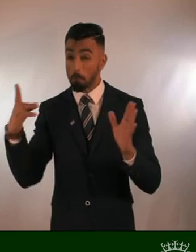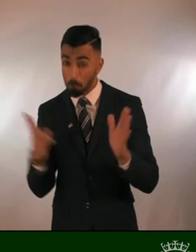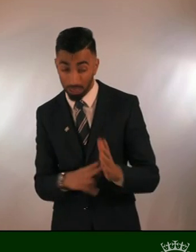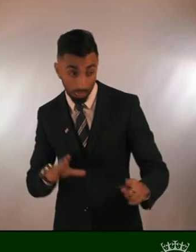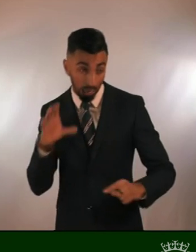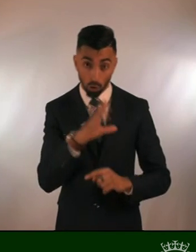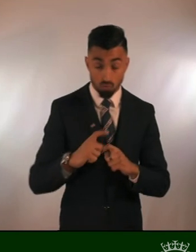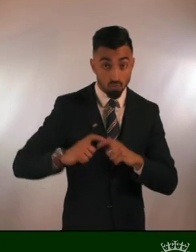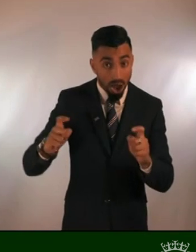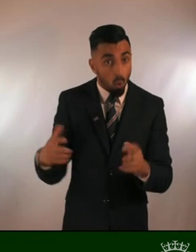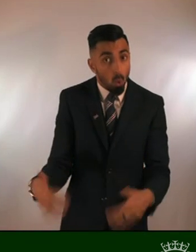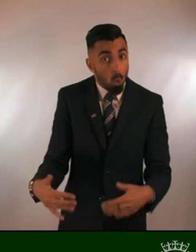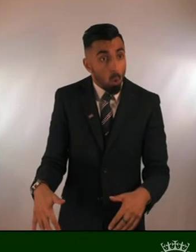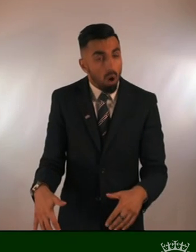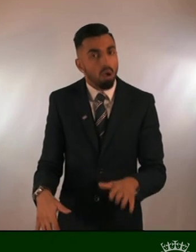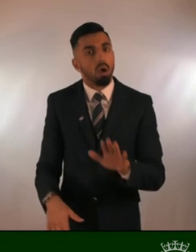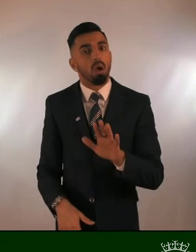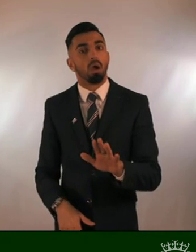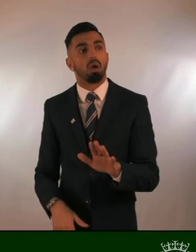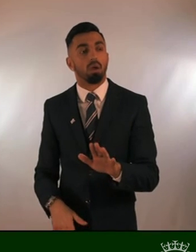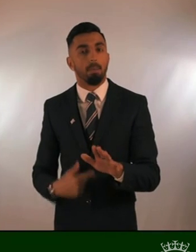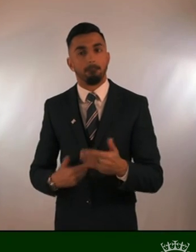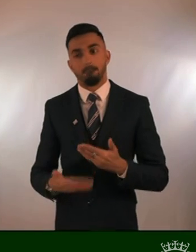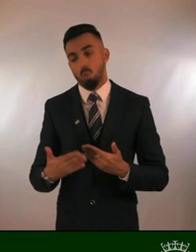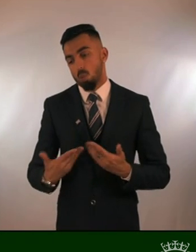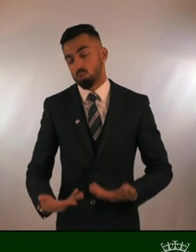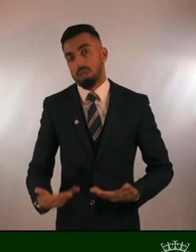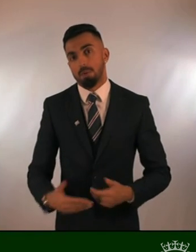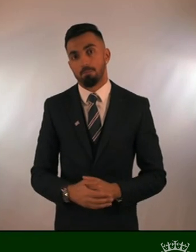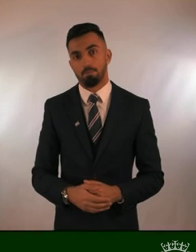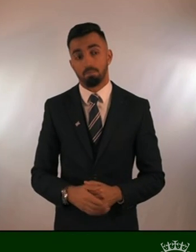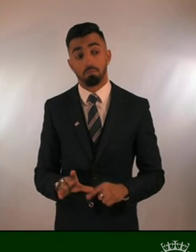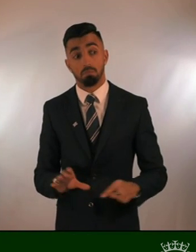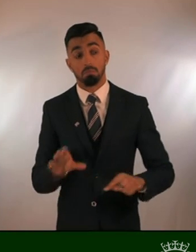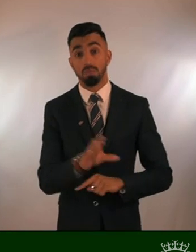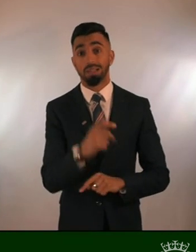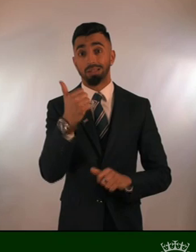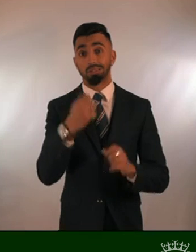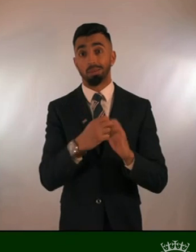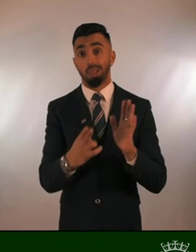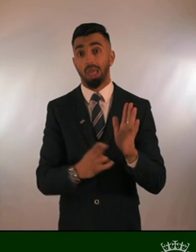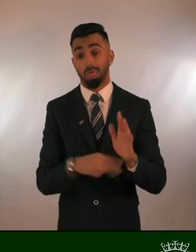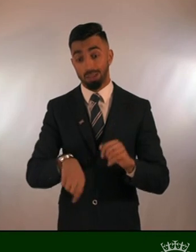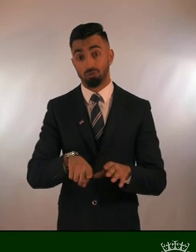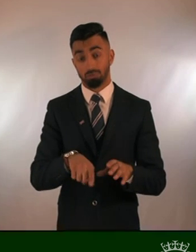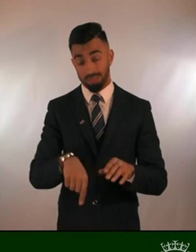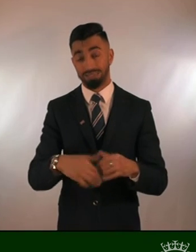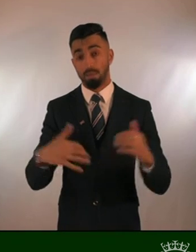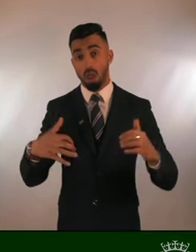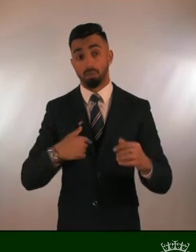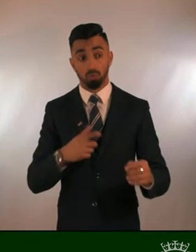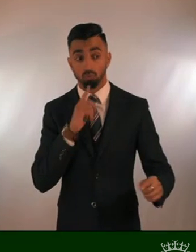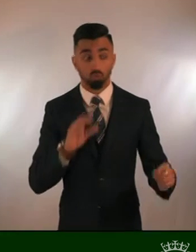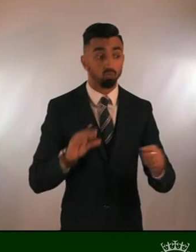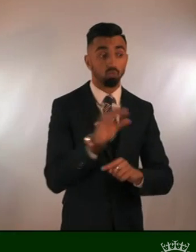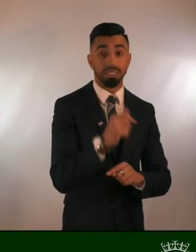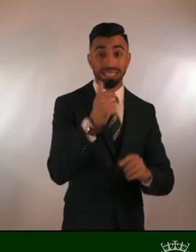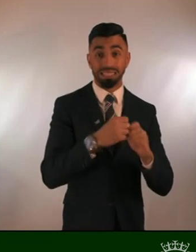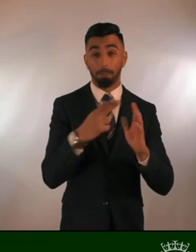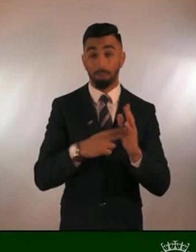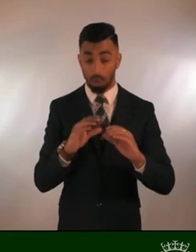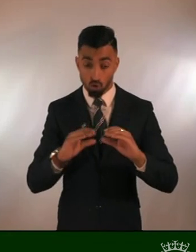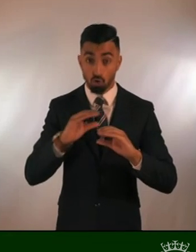Today, I can go further. I can announce over £6 billion of new funding in this Parliament to support the NHS.